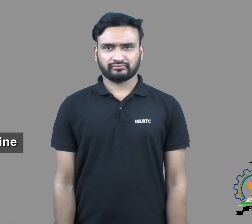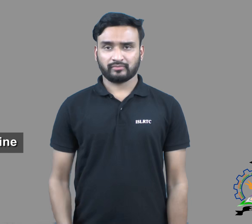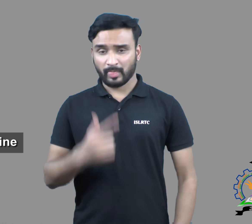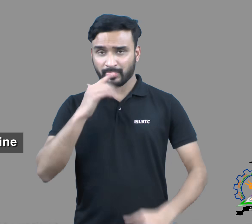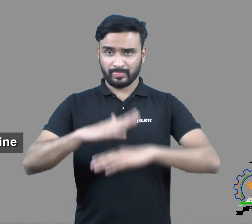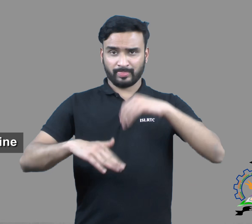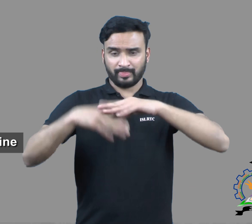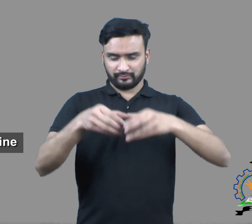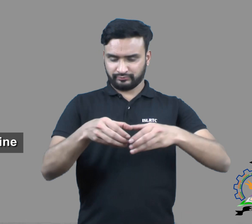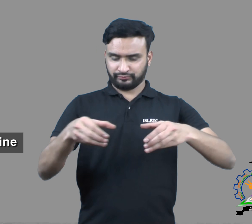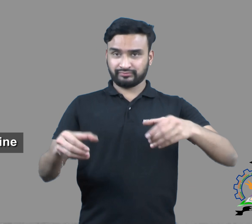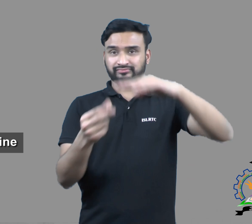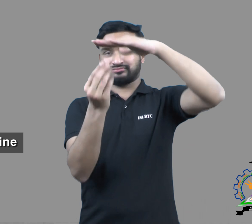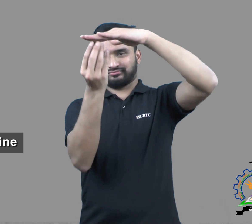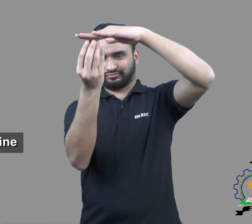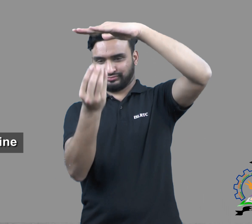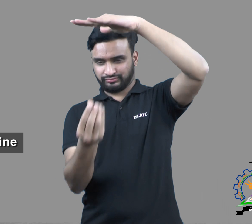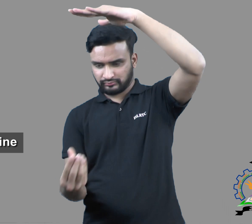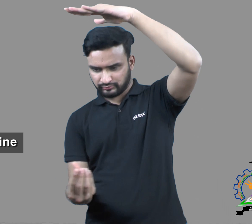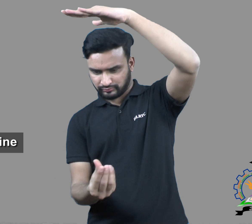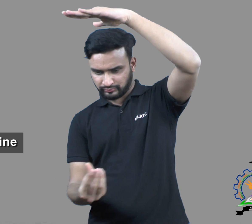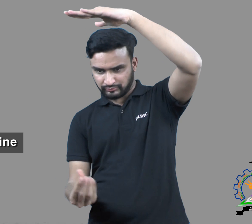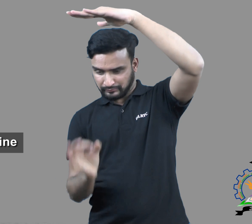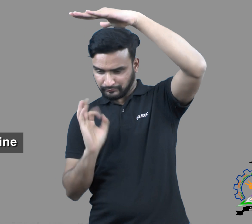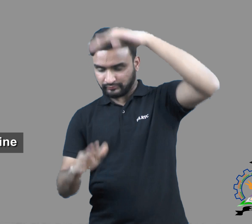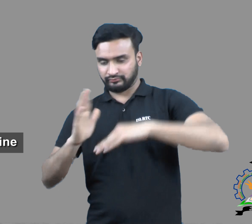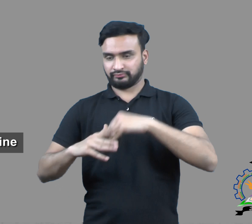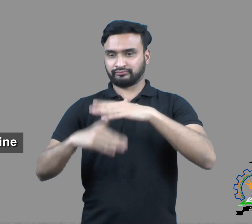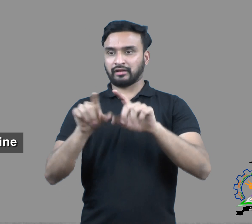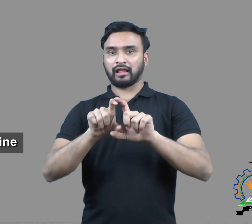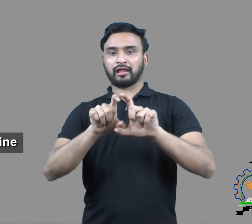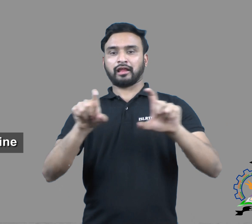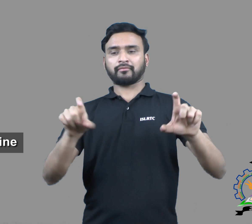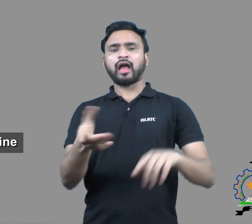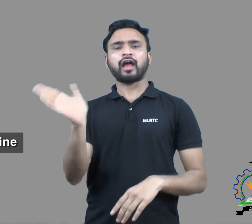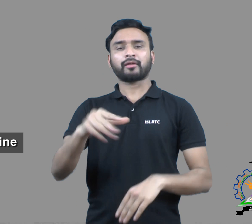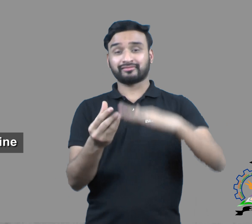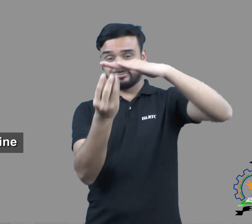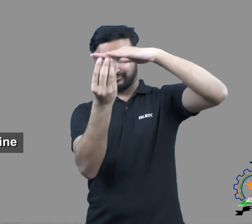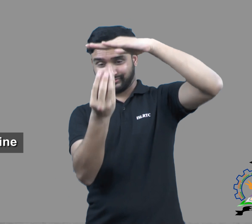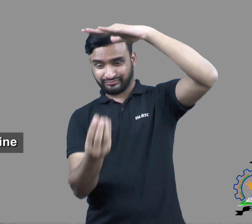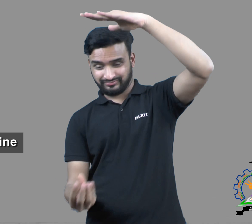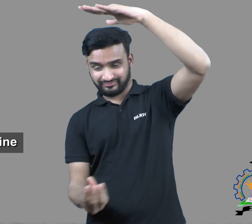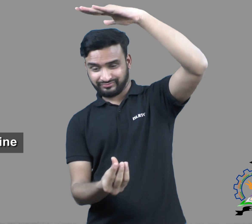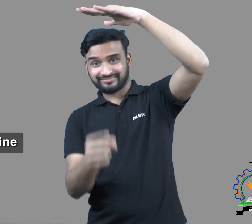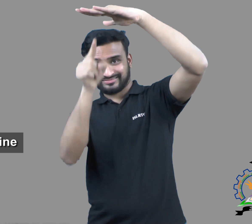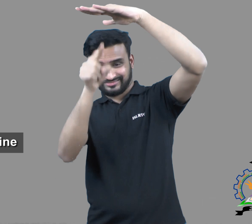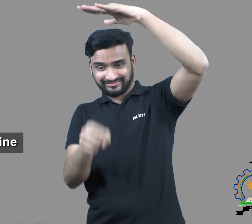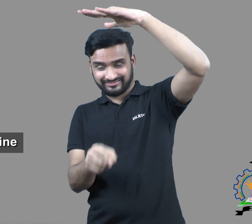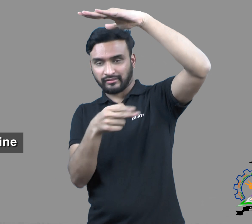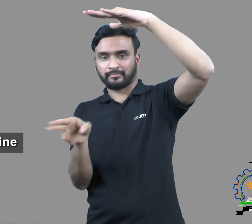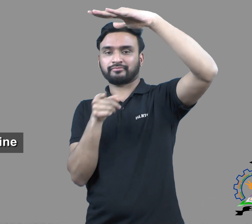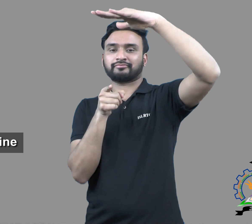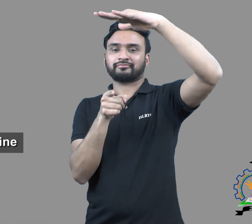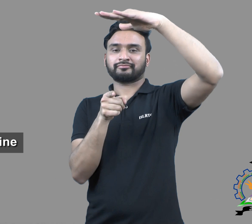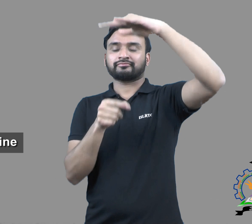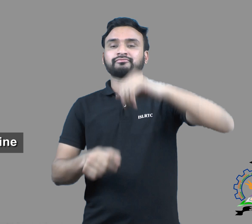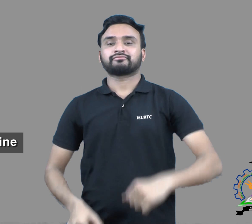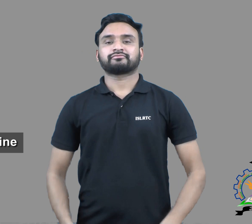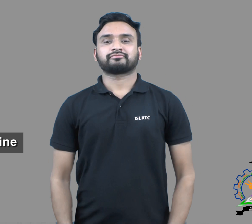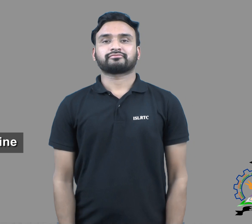Plumb Bob and Line